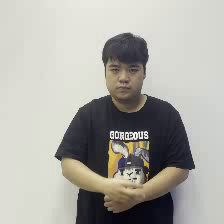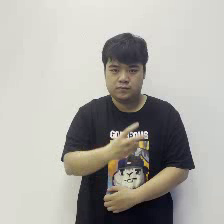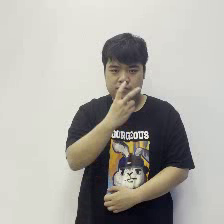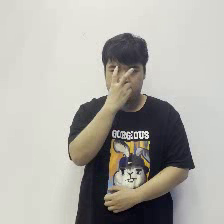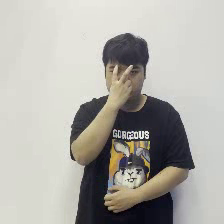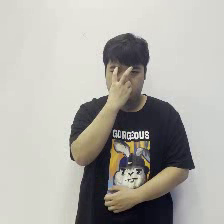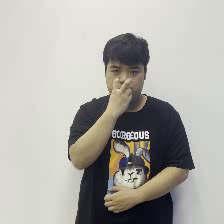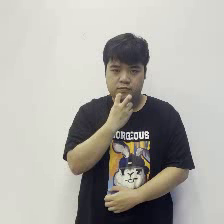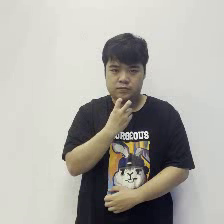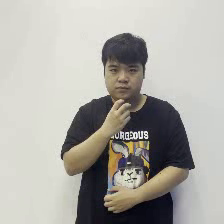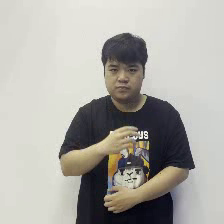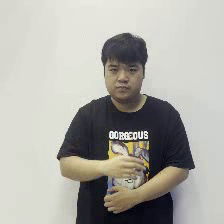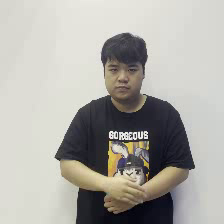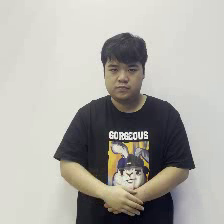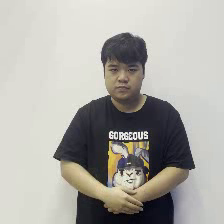Khóc